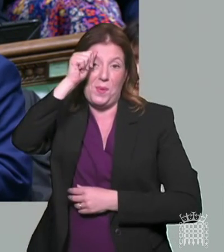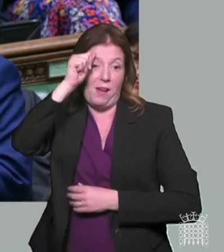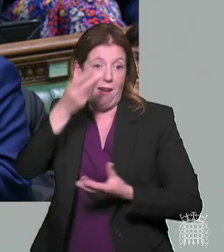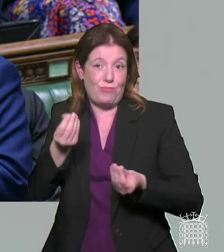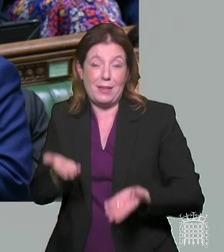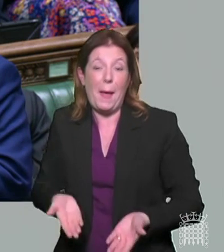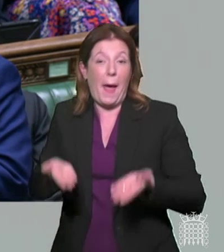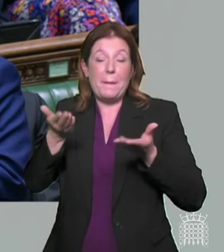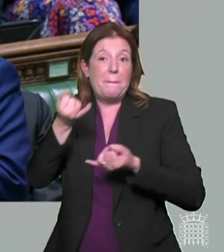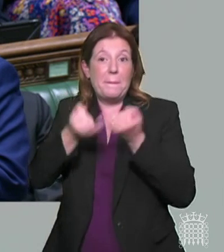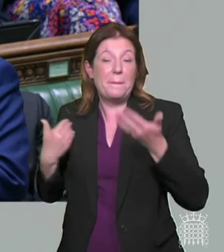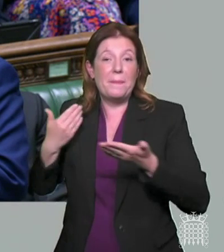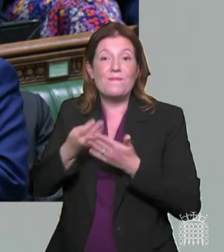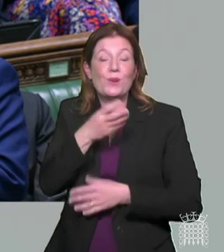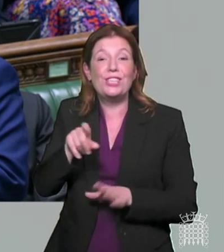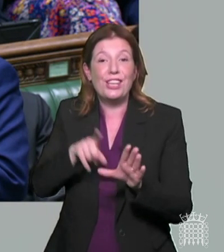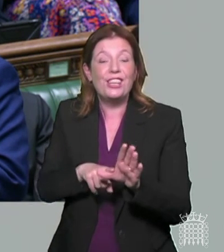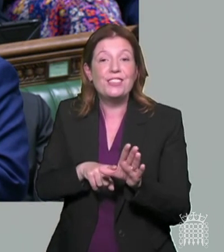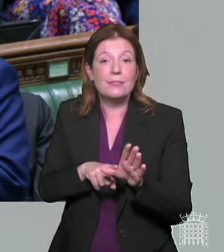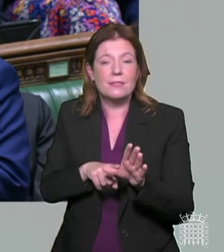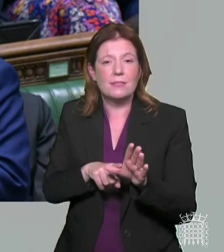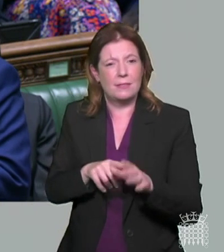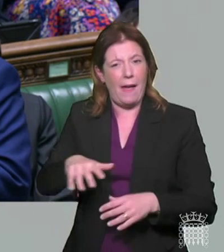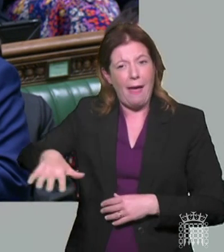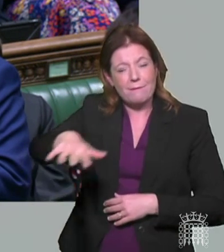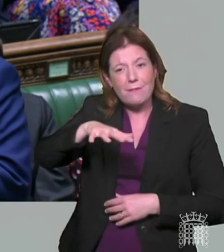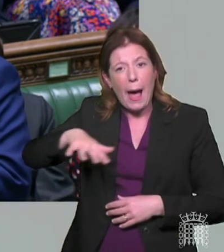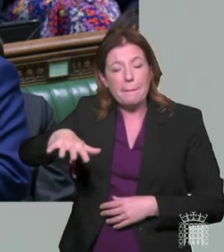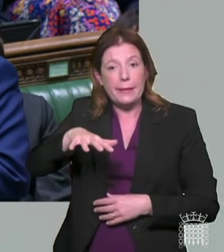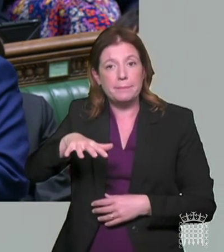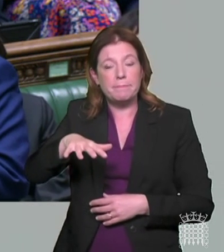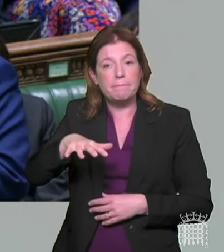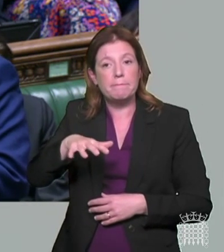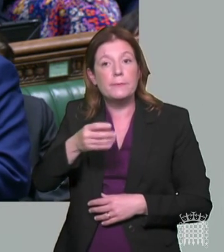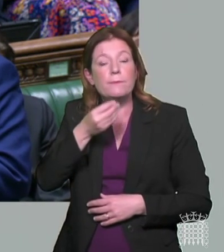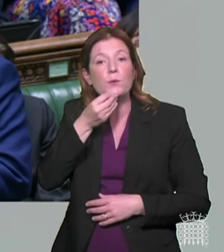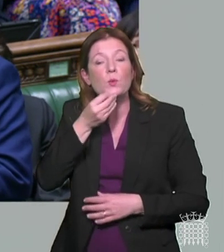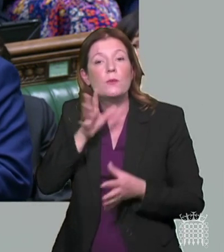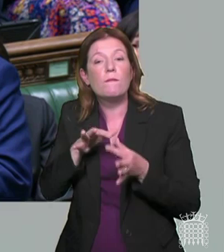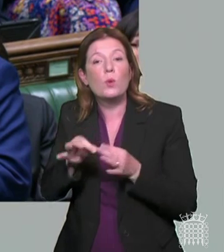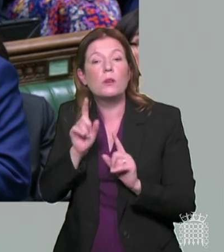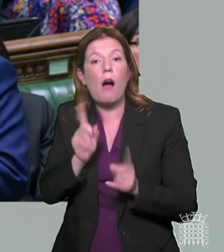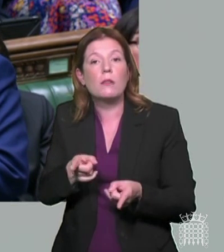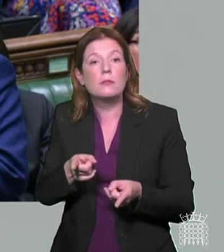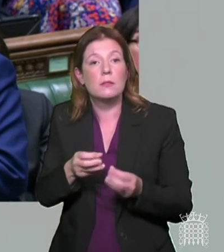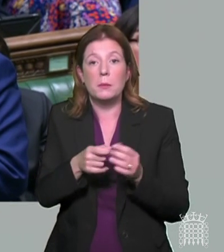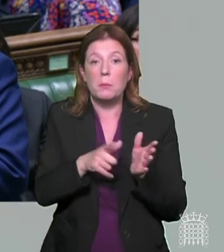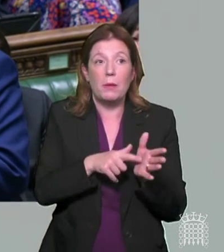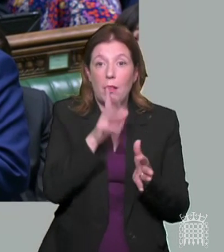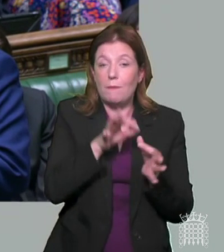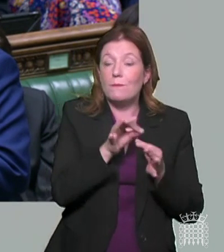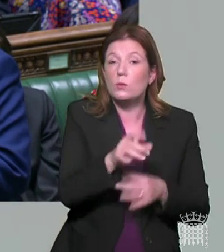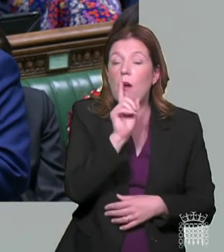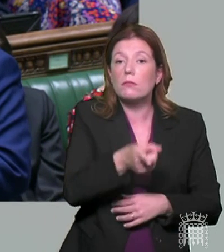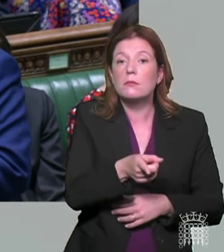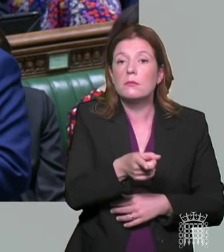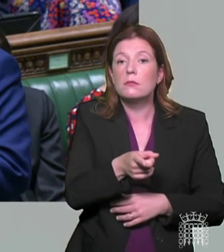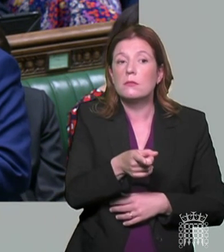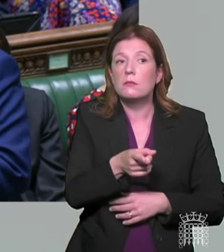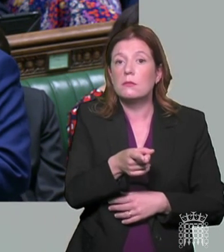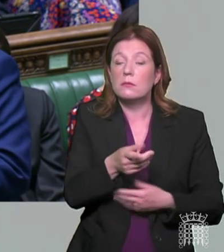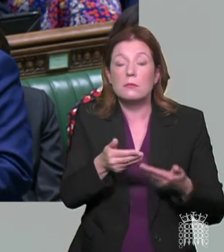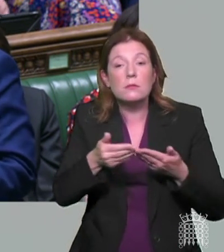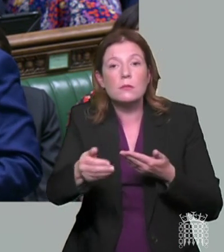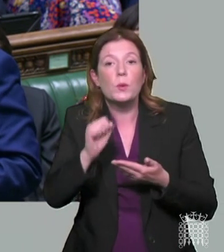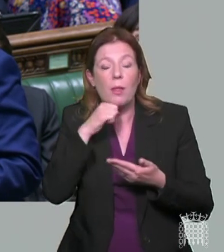They know it because they are living with it. Families cannot afford food; they cannot pay their bills—and we are only at the beginning.